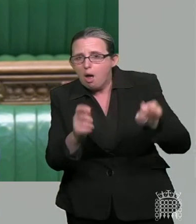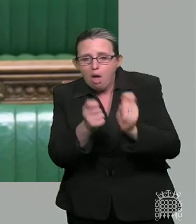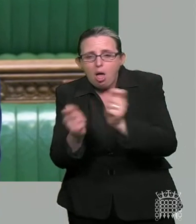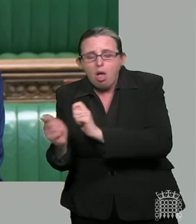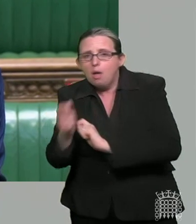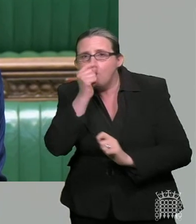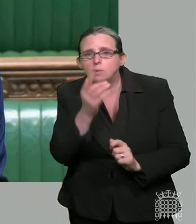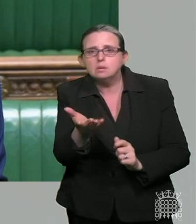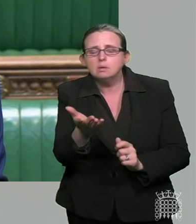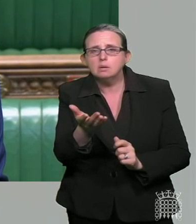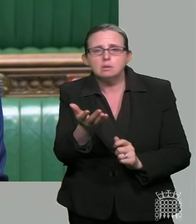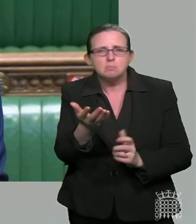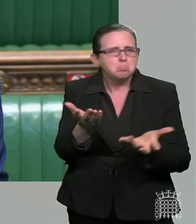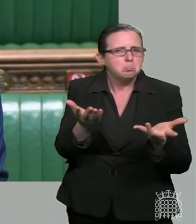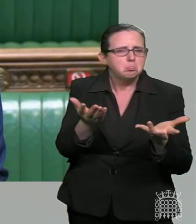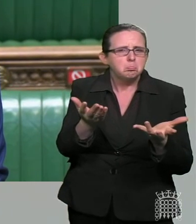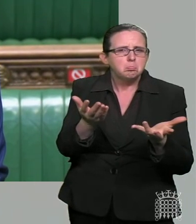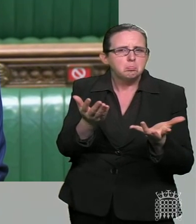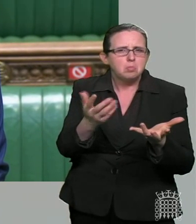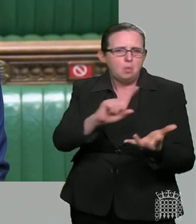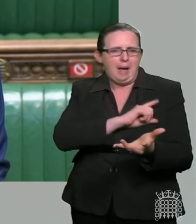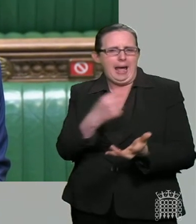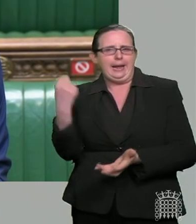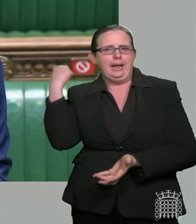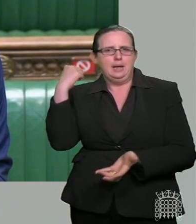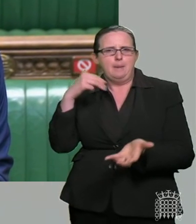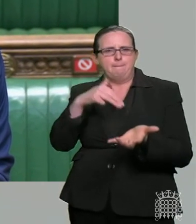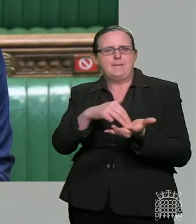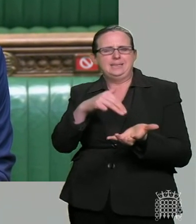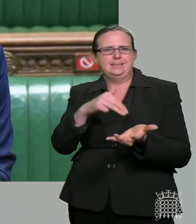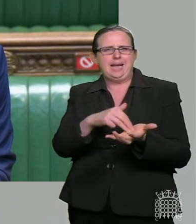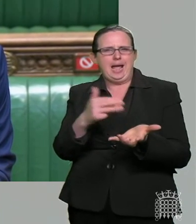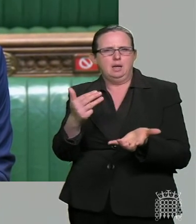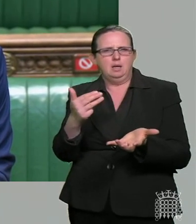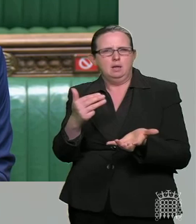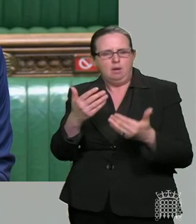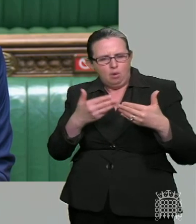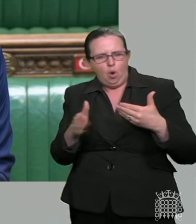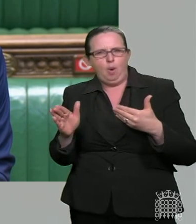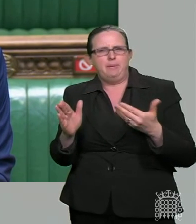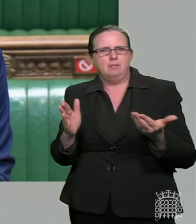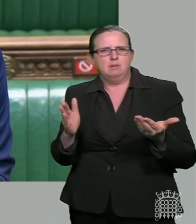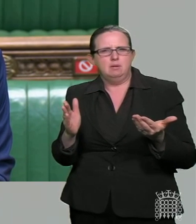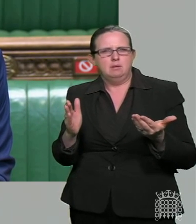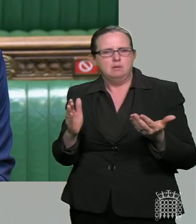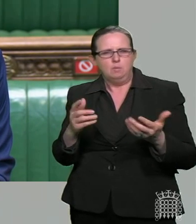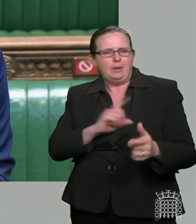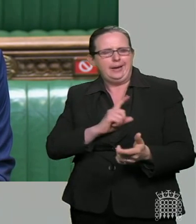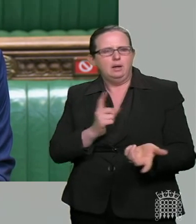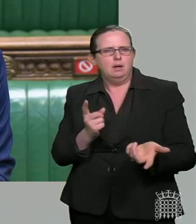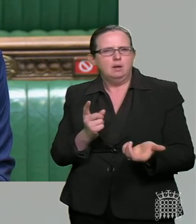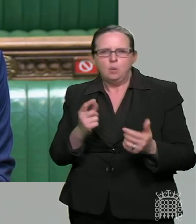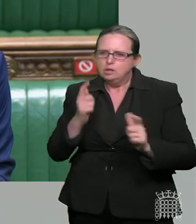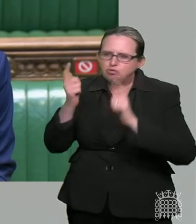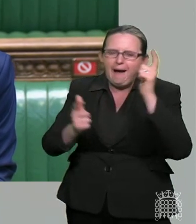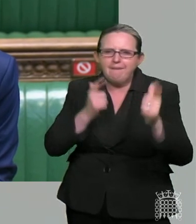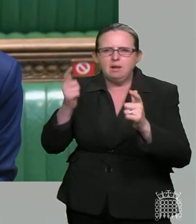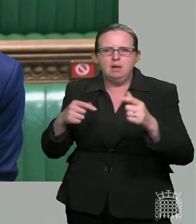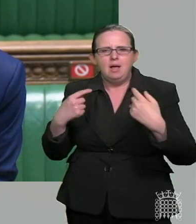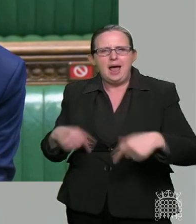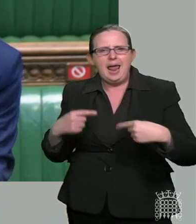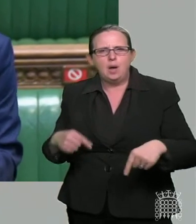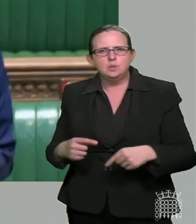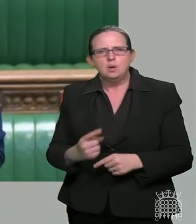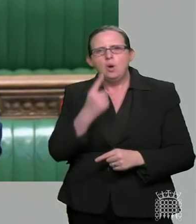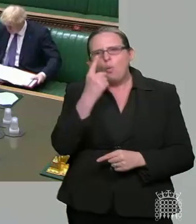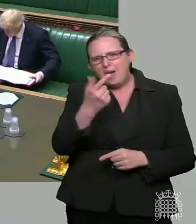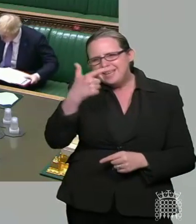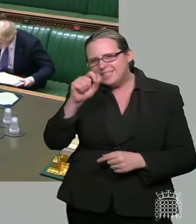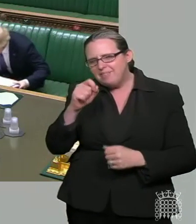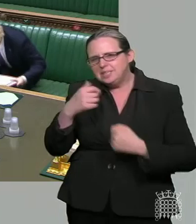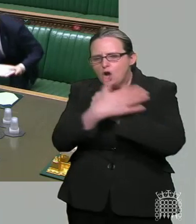In those circumstances, why on Monday did the Prime Minister choose to weaken travel restrictions by moving 170 countries or territories to the amber list?